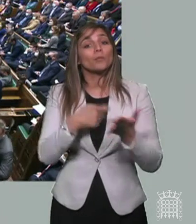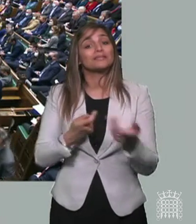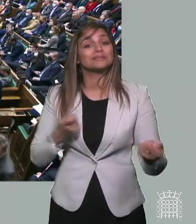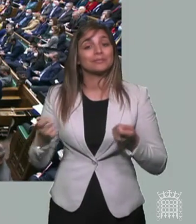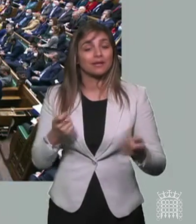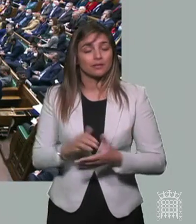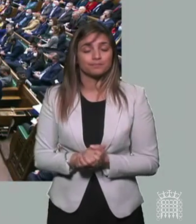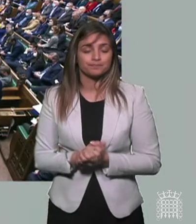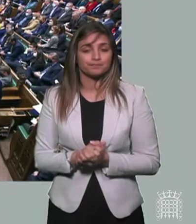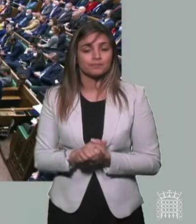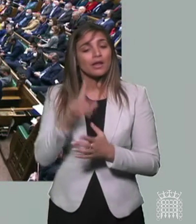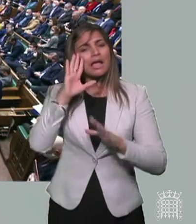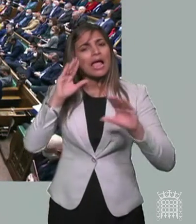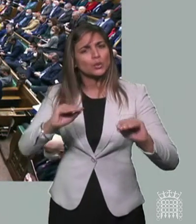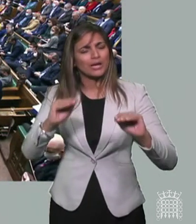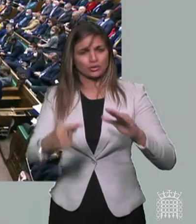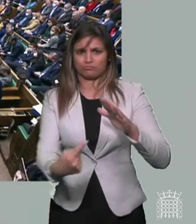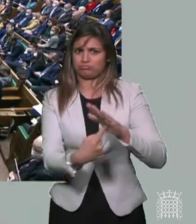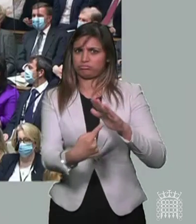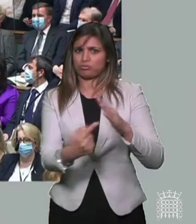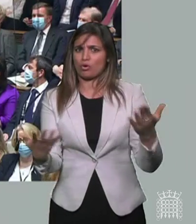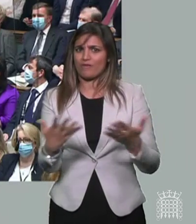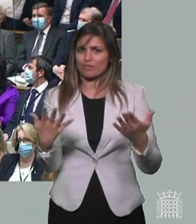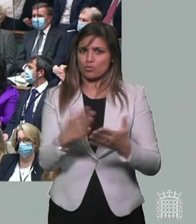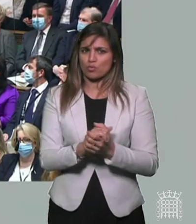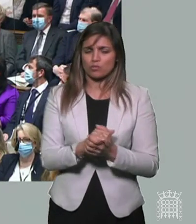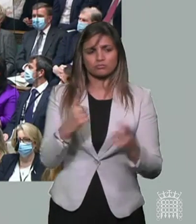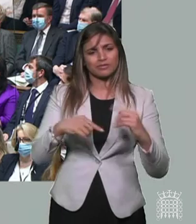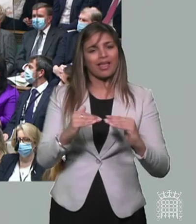Education is one of the biggest factors when it comes to levelling up.